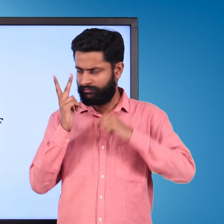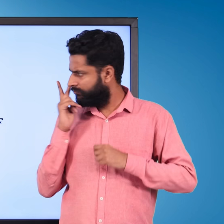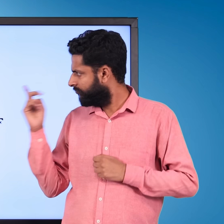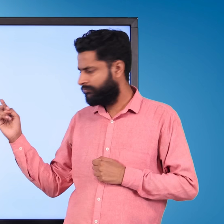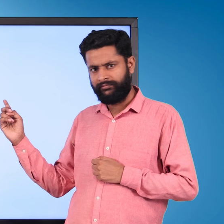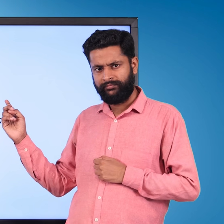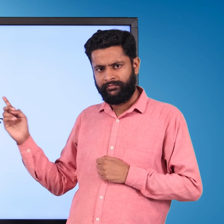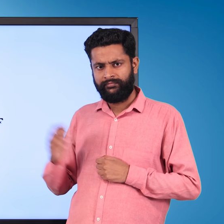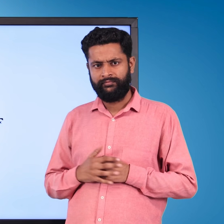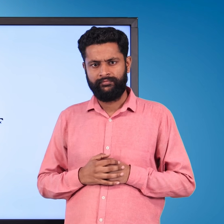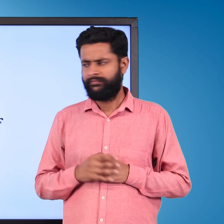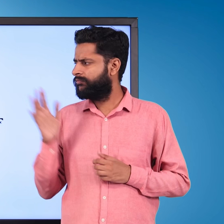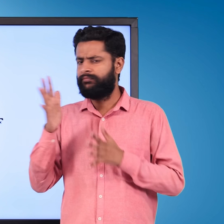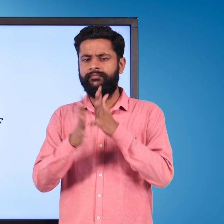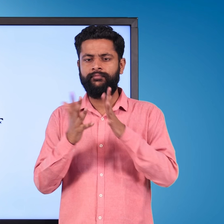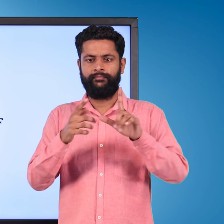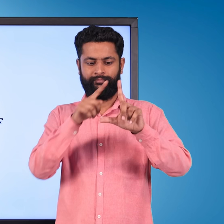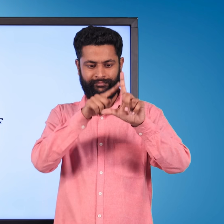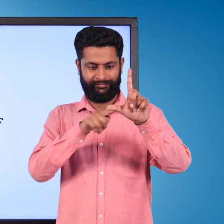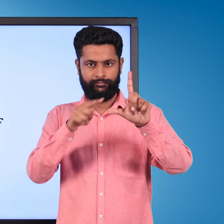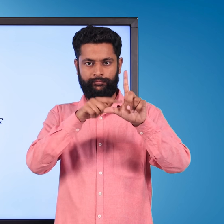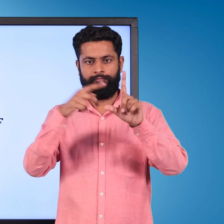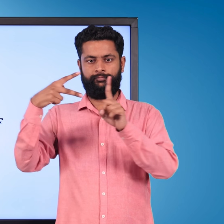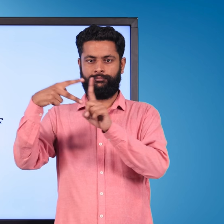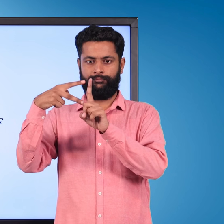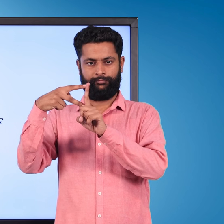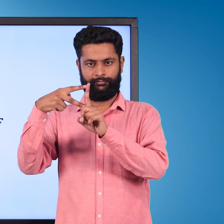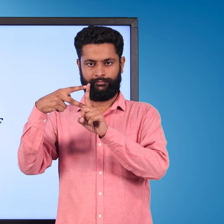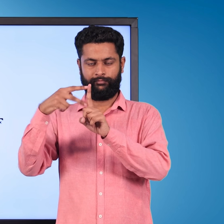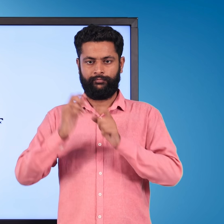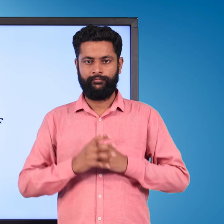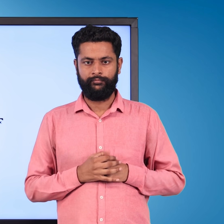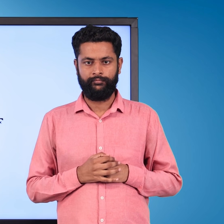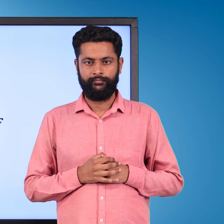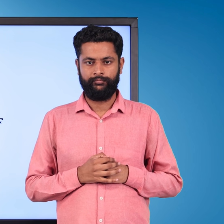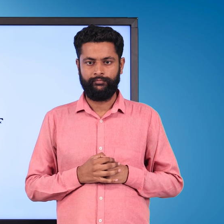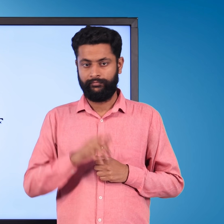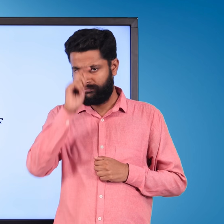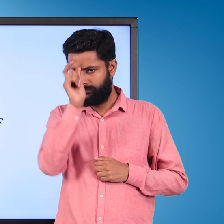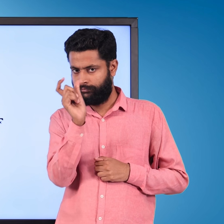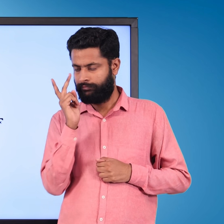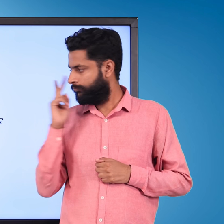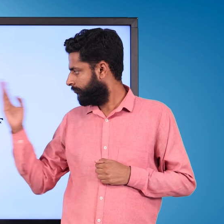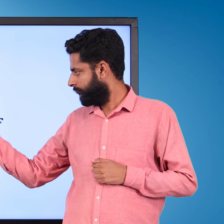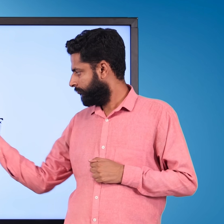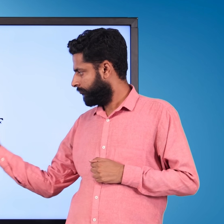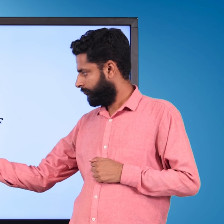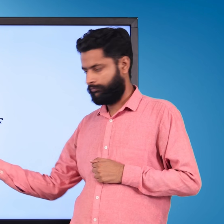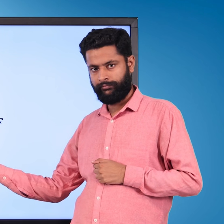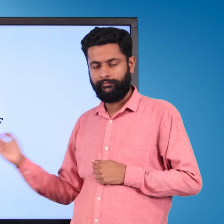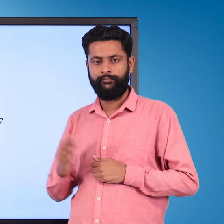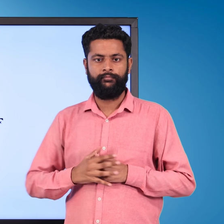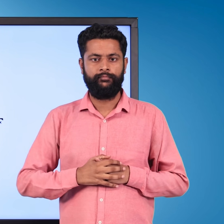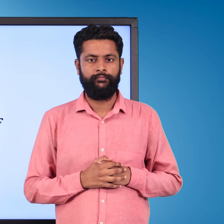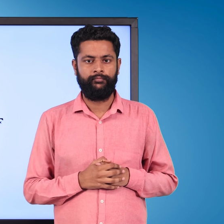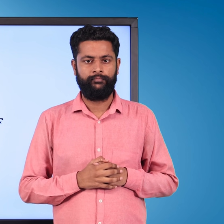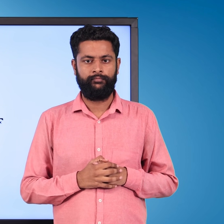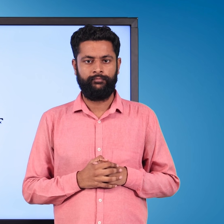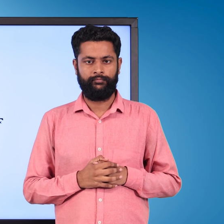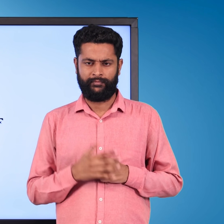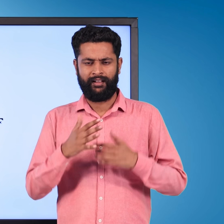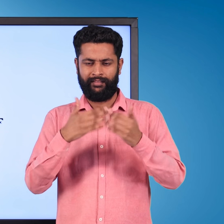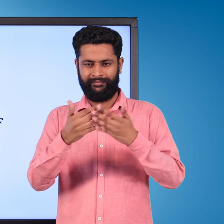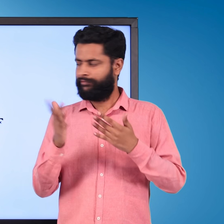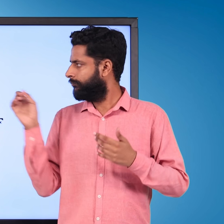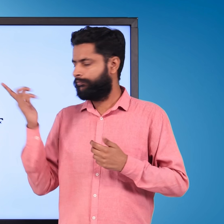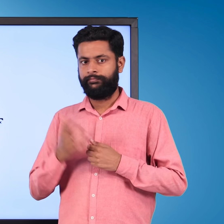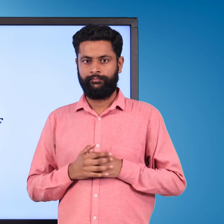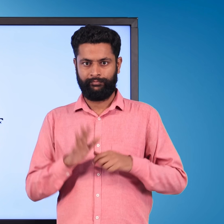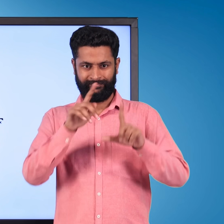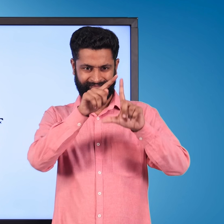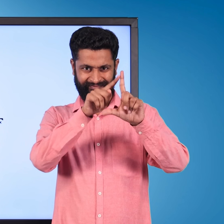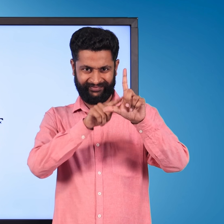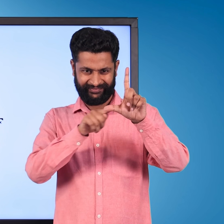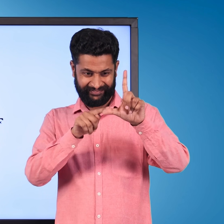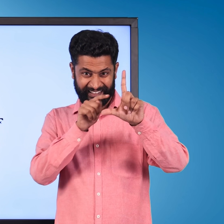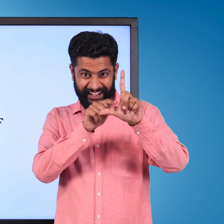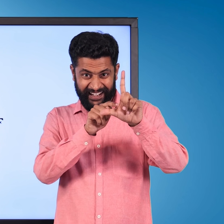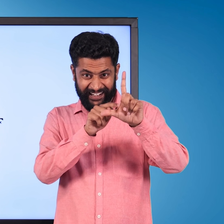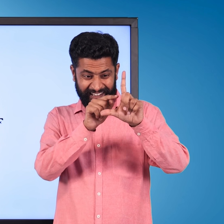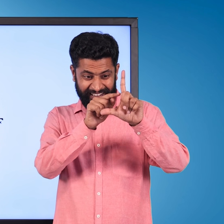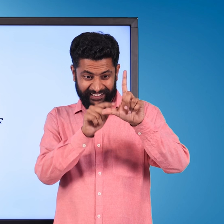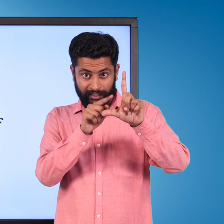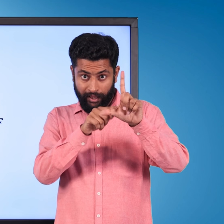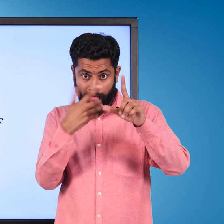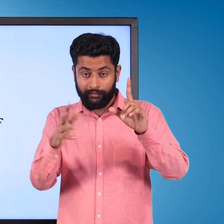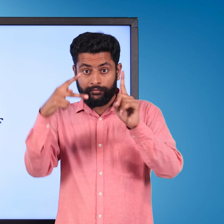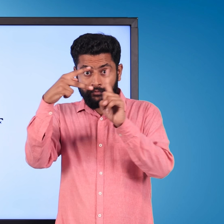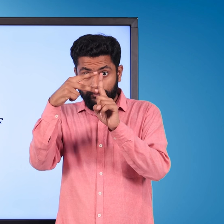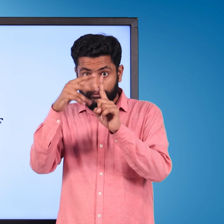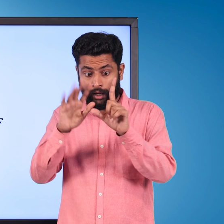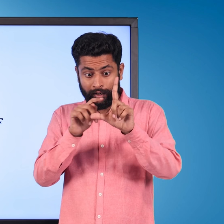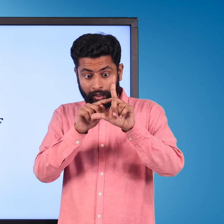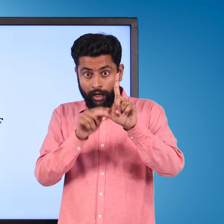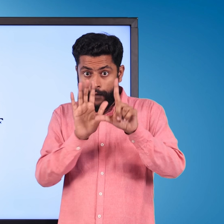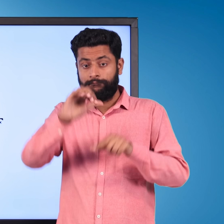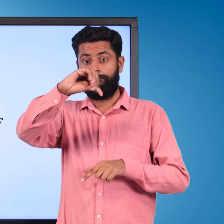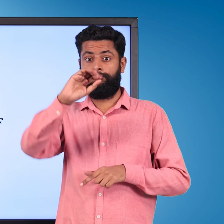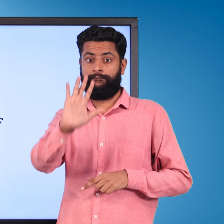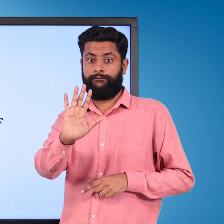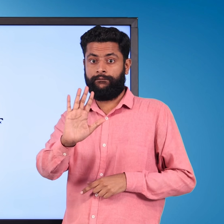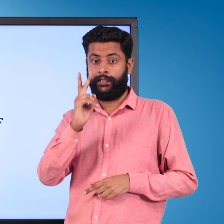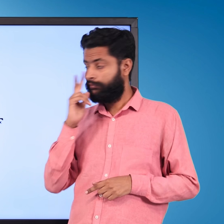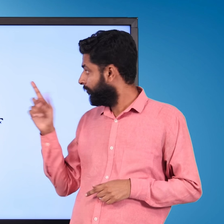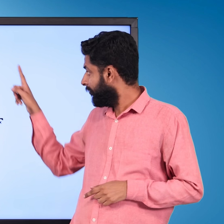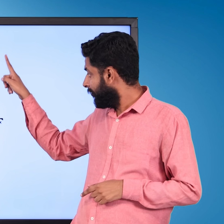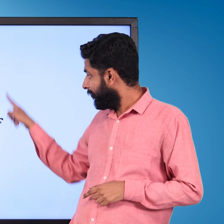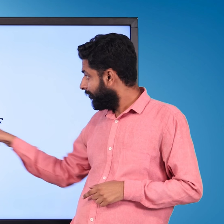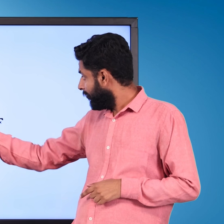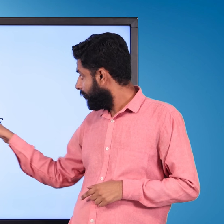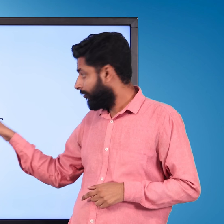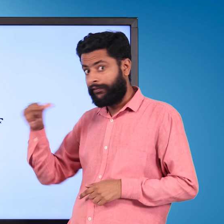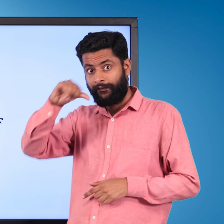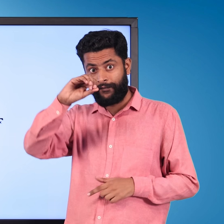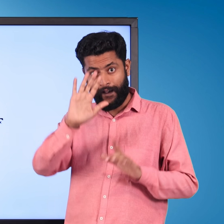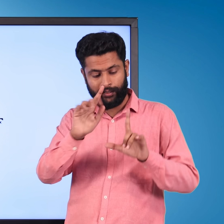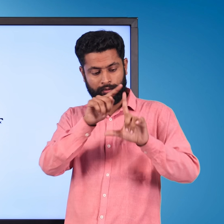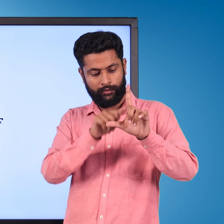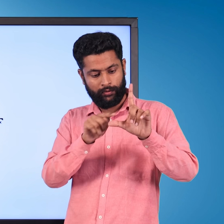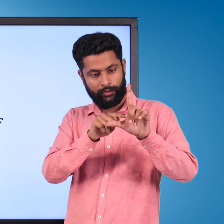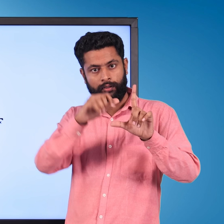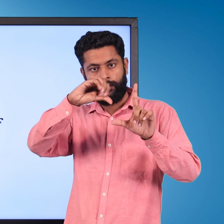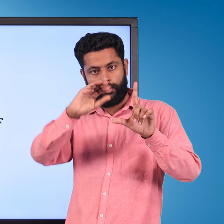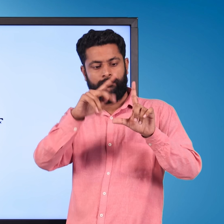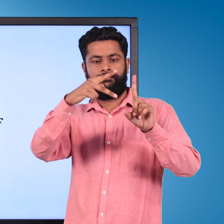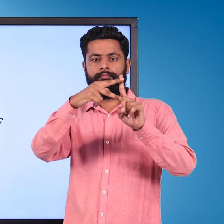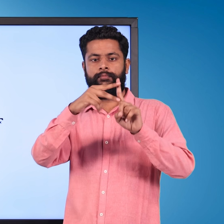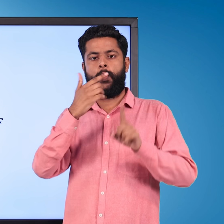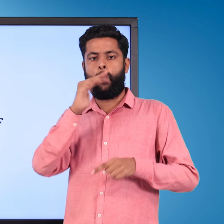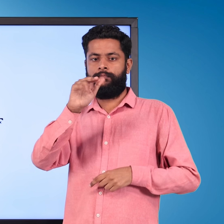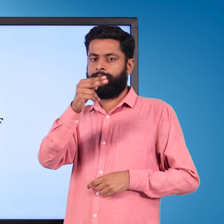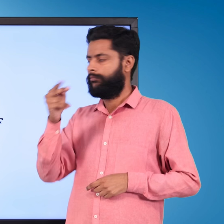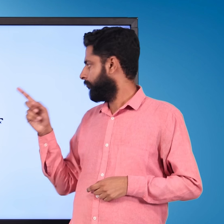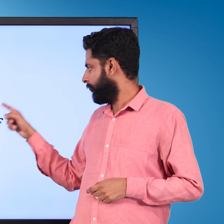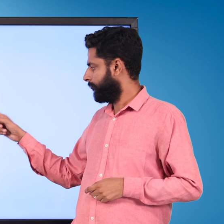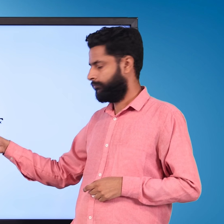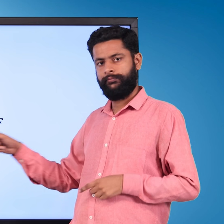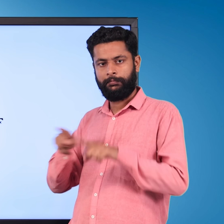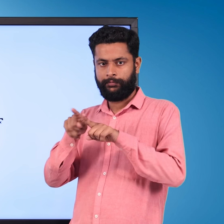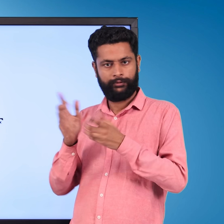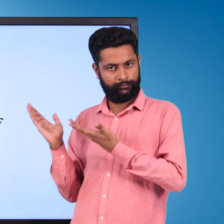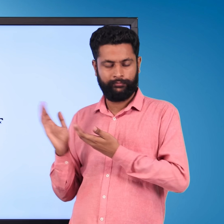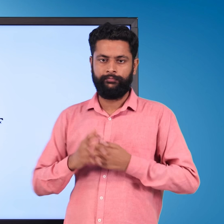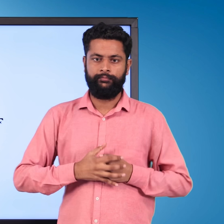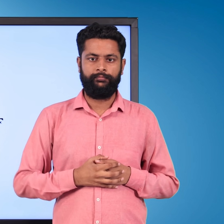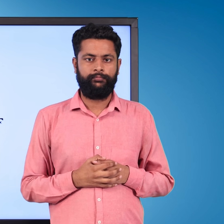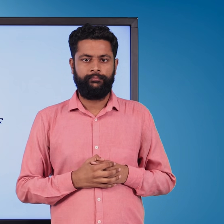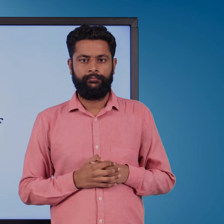This sign means right angled triangle. If one angle in a triangle is a right angle, it is called an acute angled triangle.